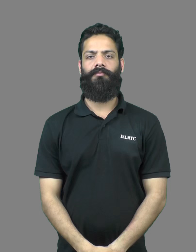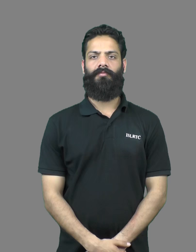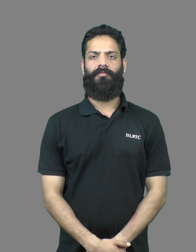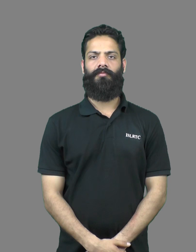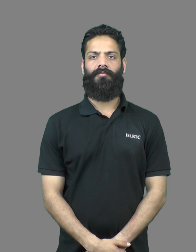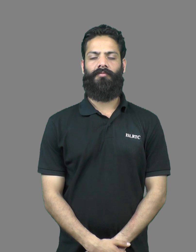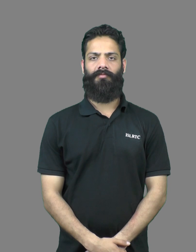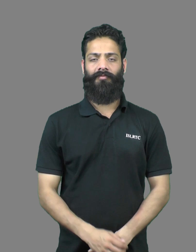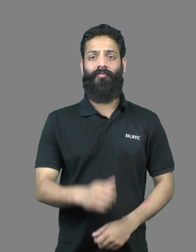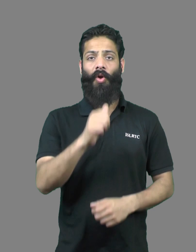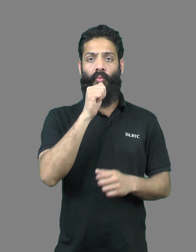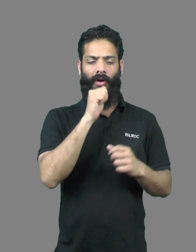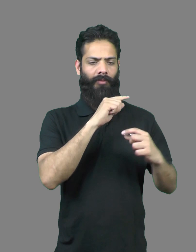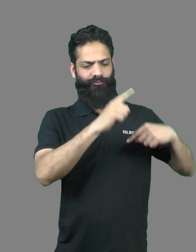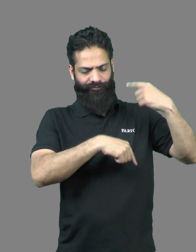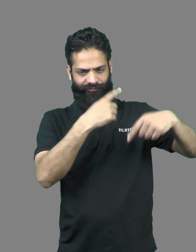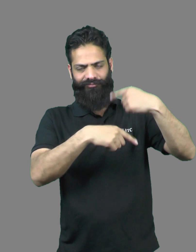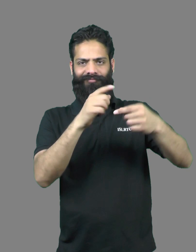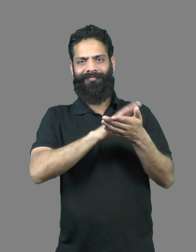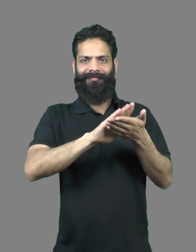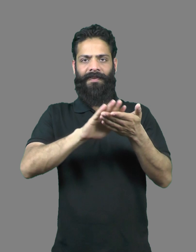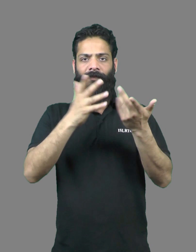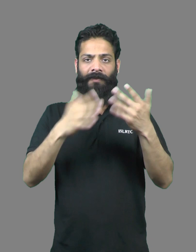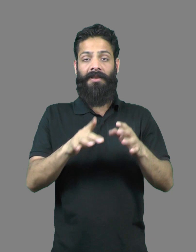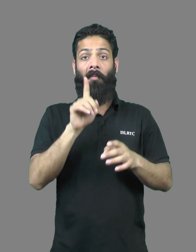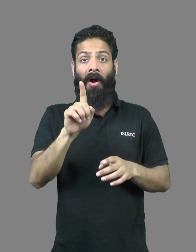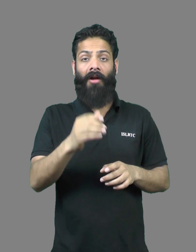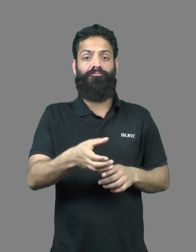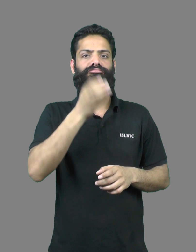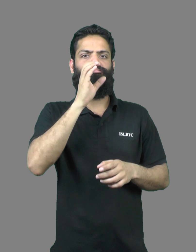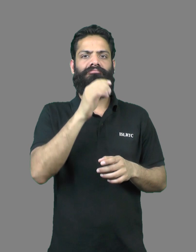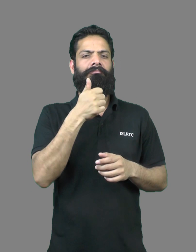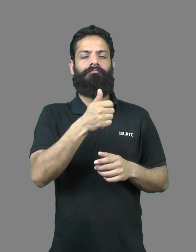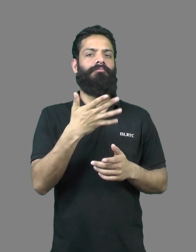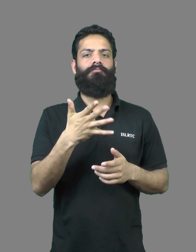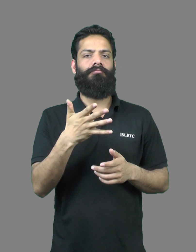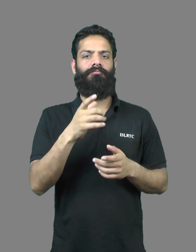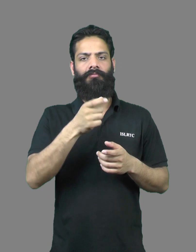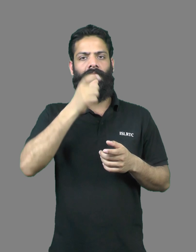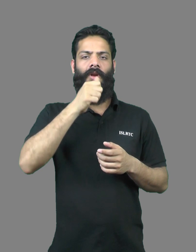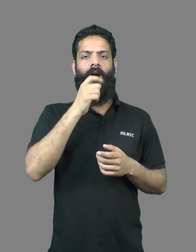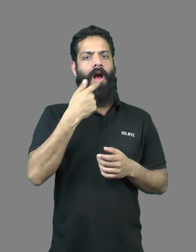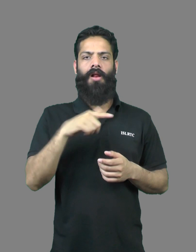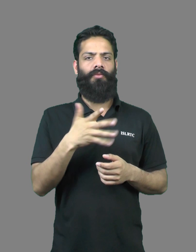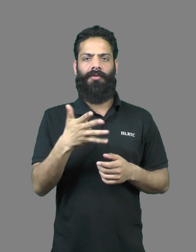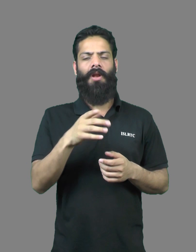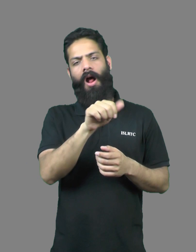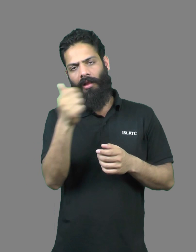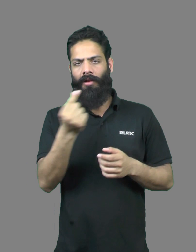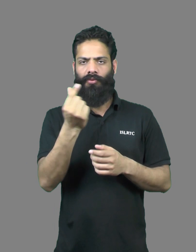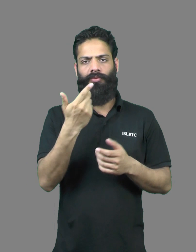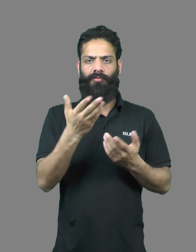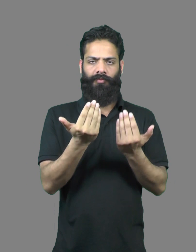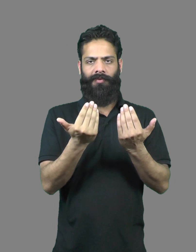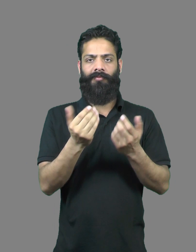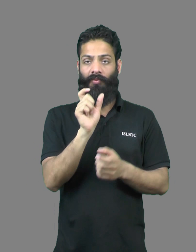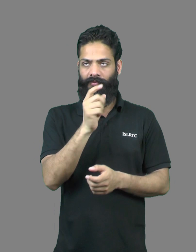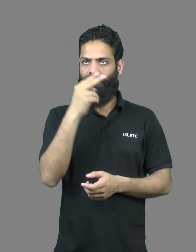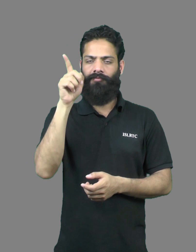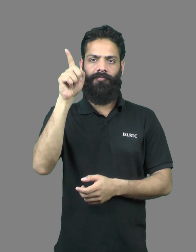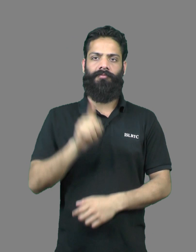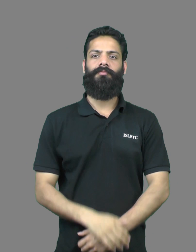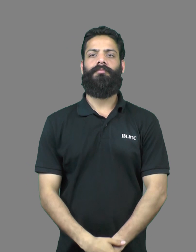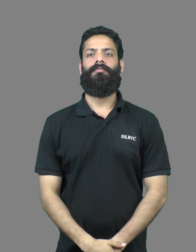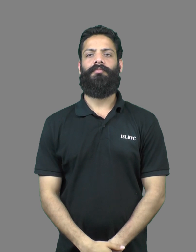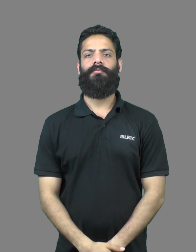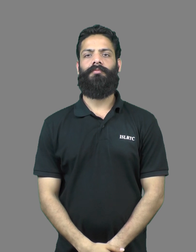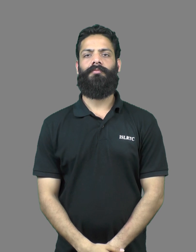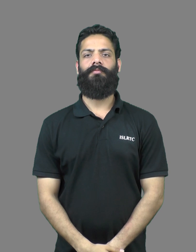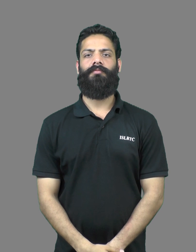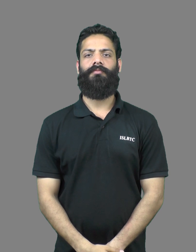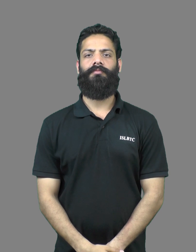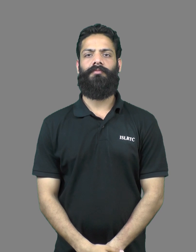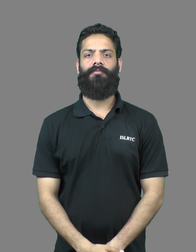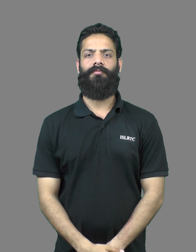Lilacwater